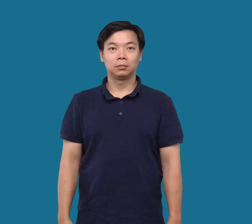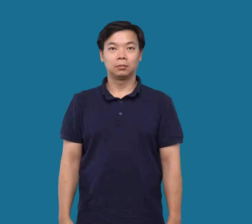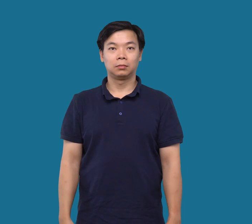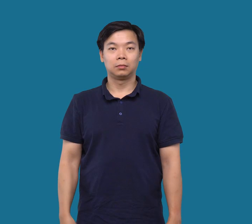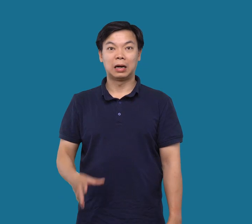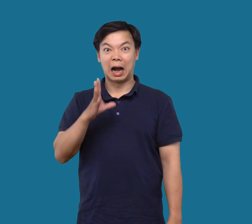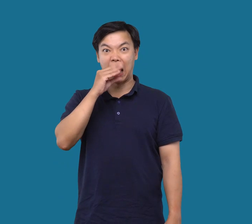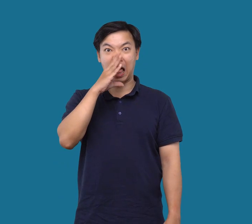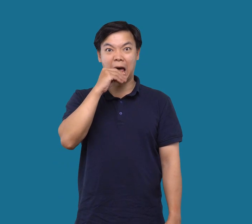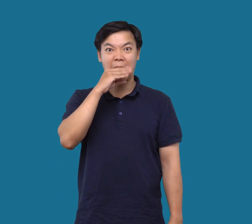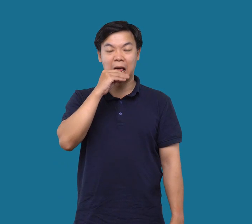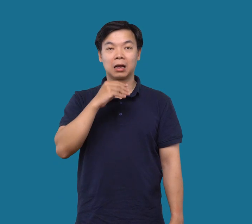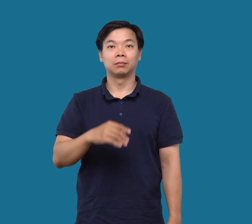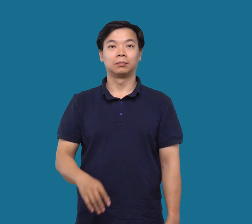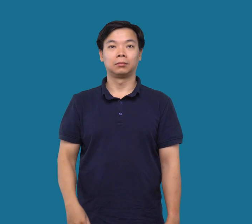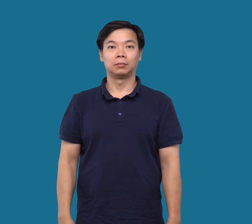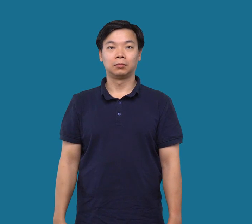mắng